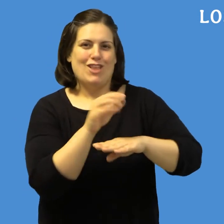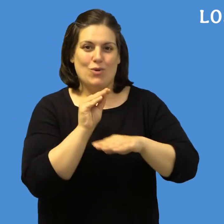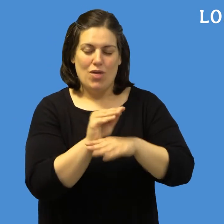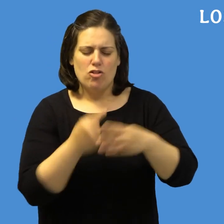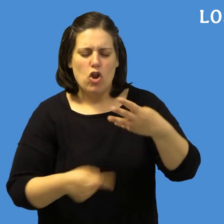cuidar